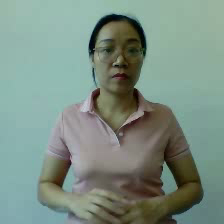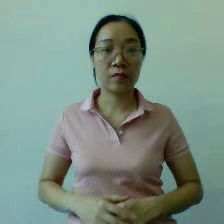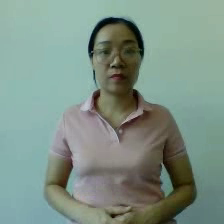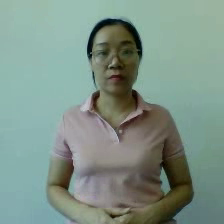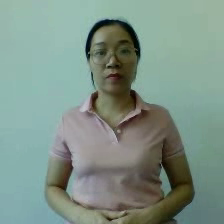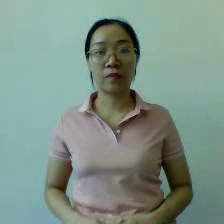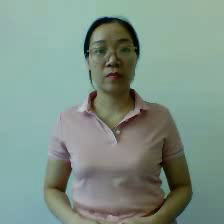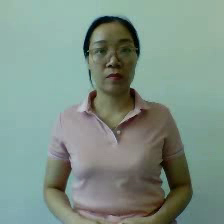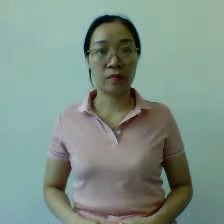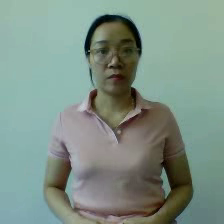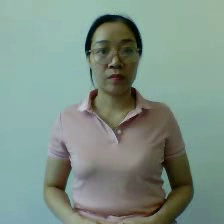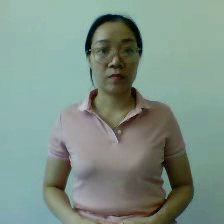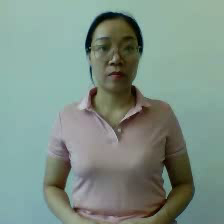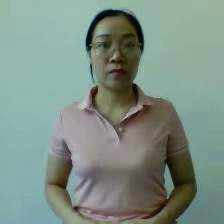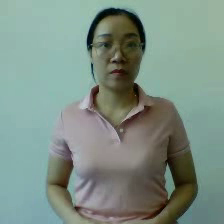Trường học